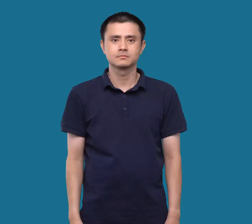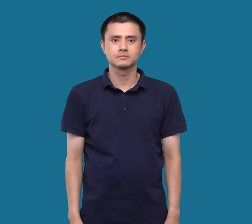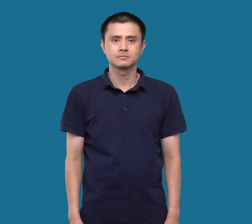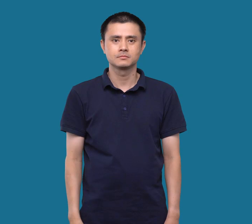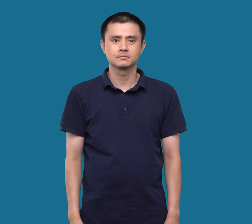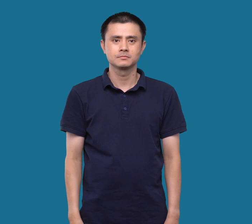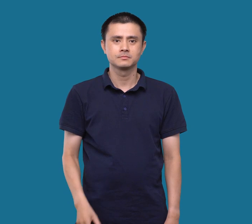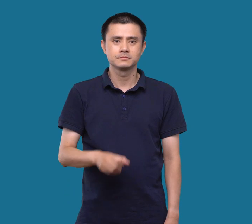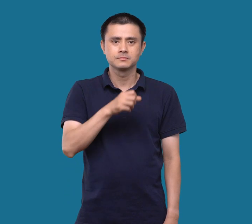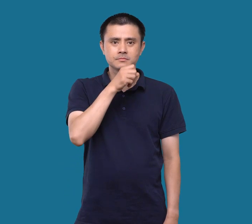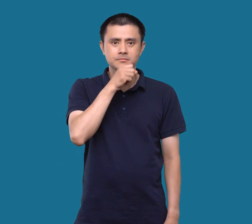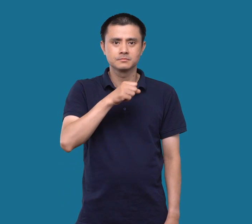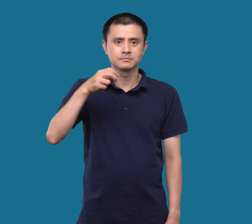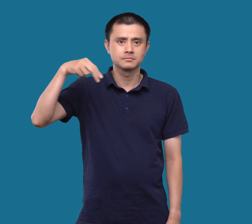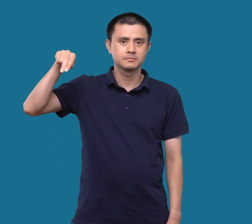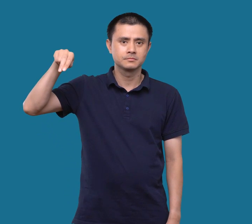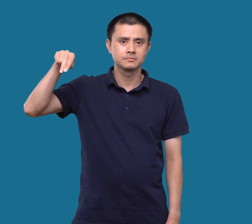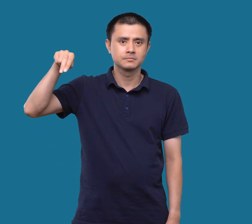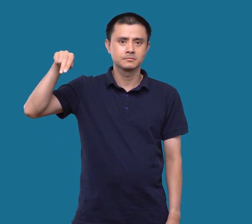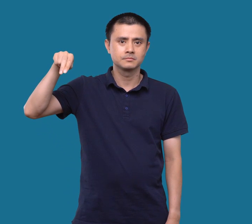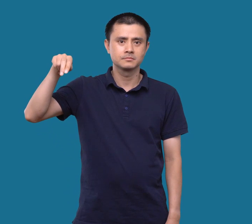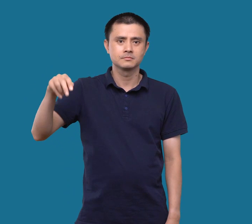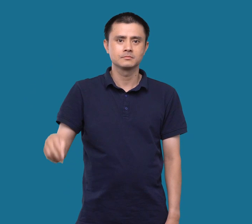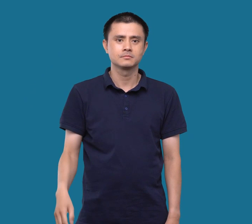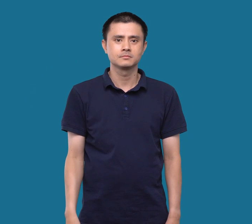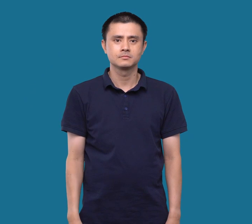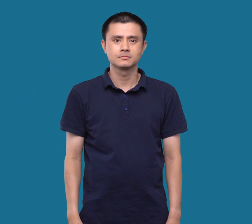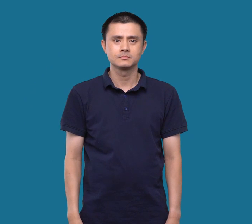ông ngoại